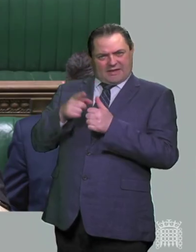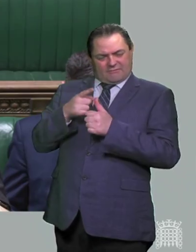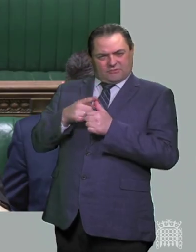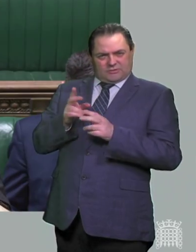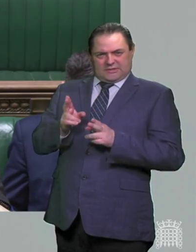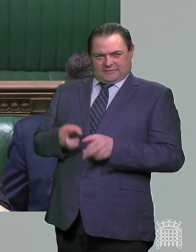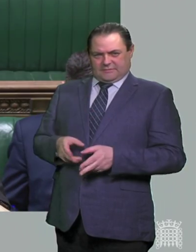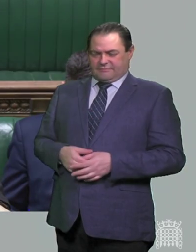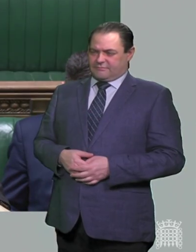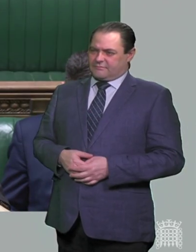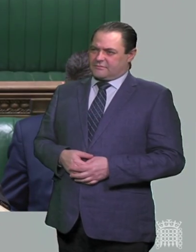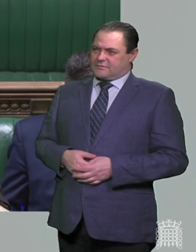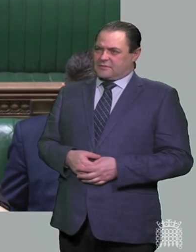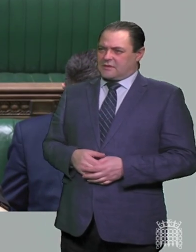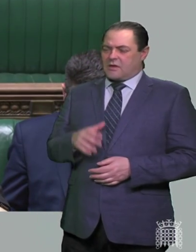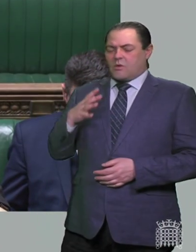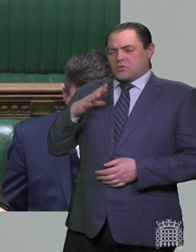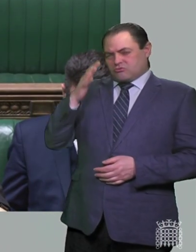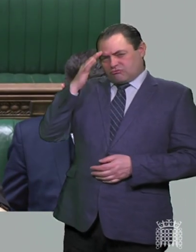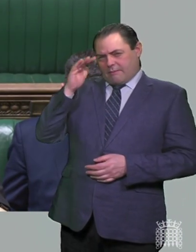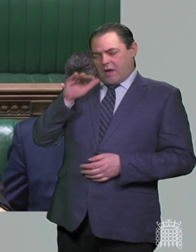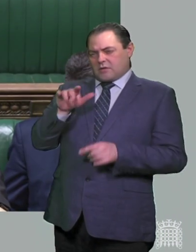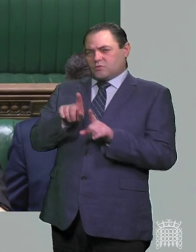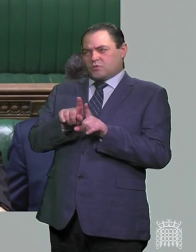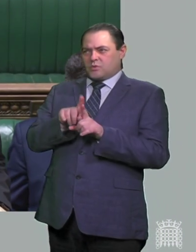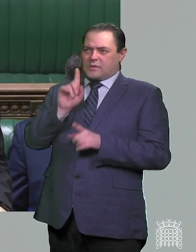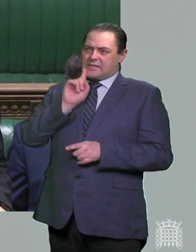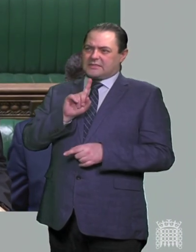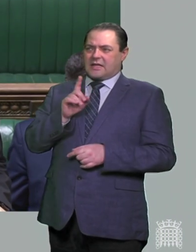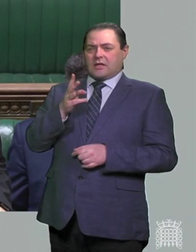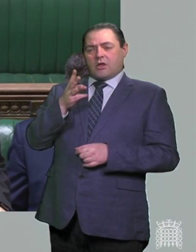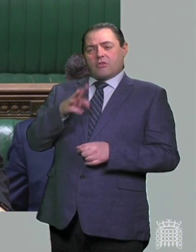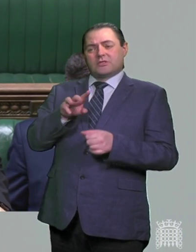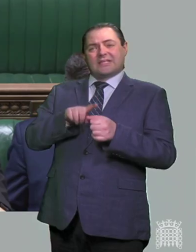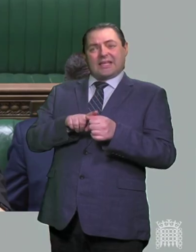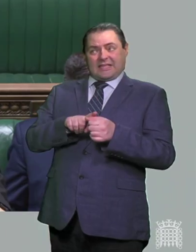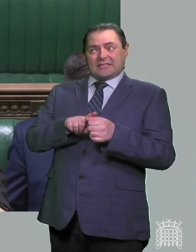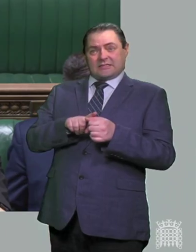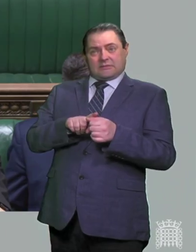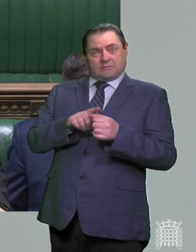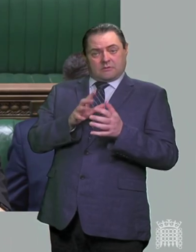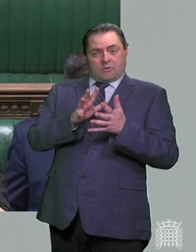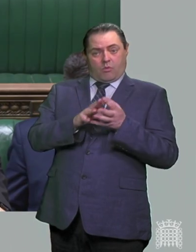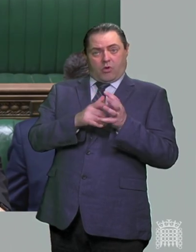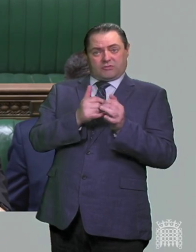May I also remind the House that yesterday marked 30 years since the IRA’s Warrington bomb?